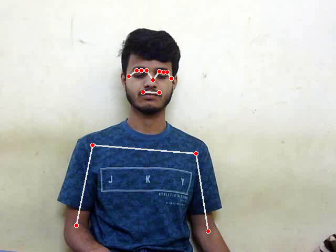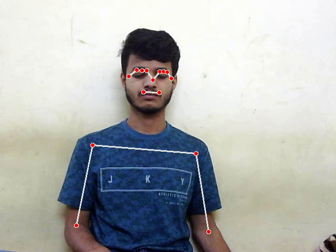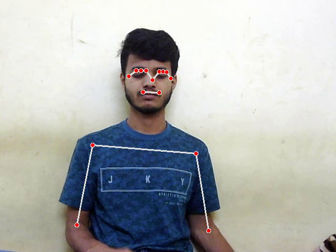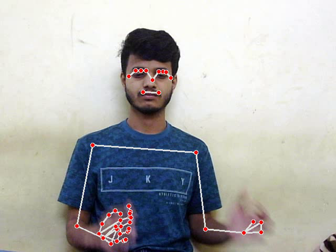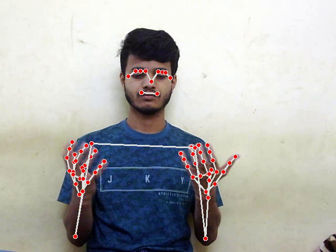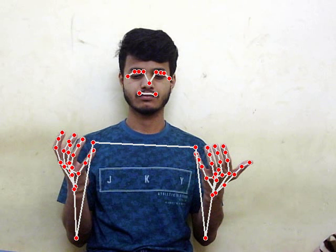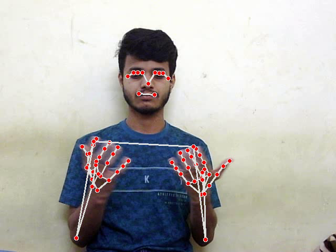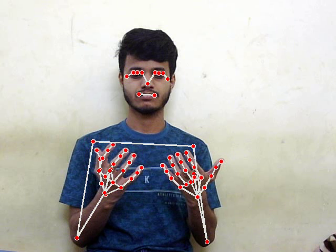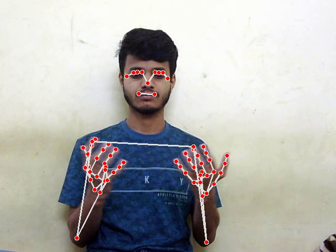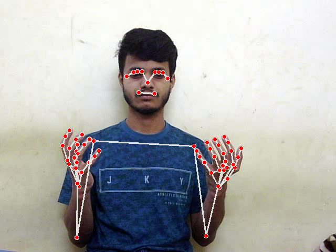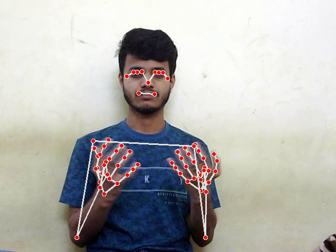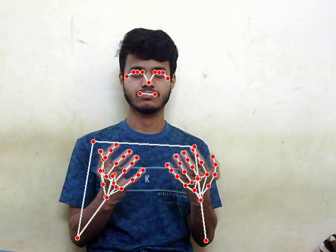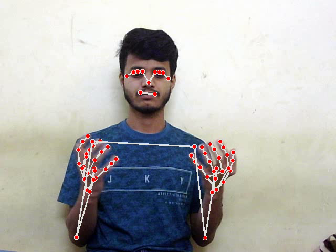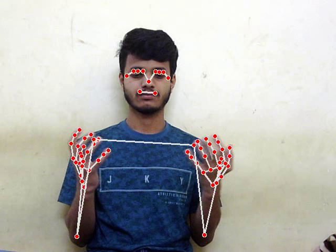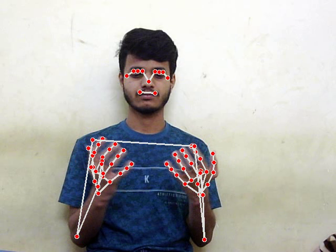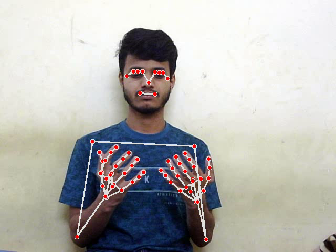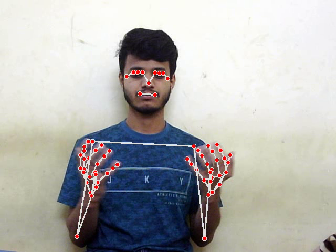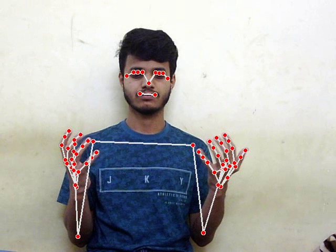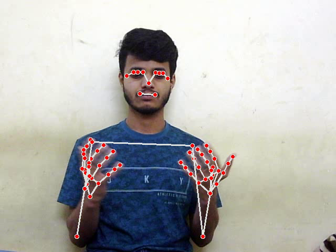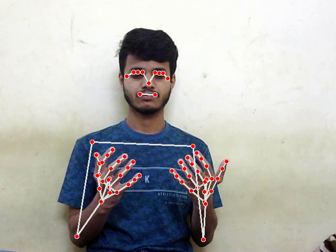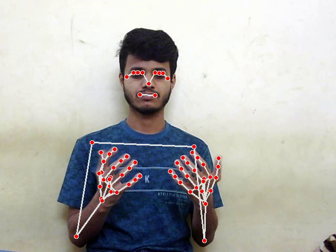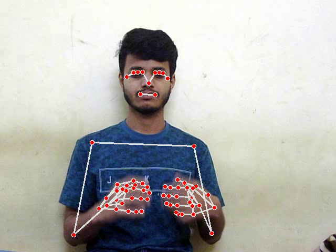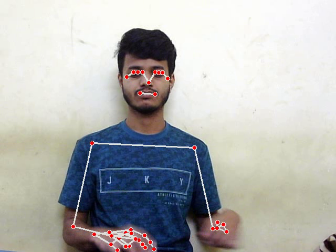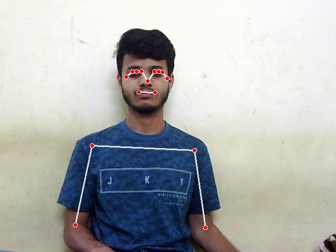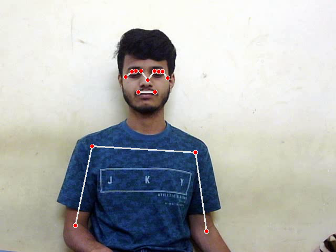what